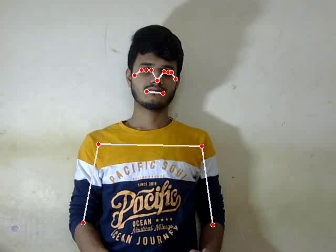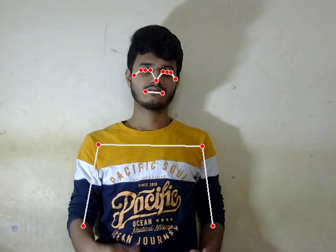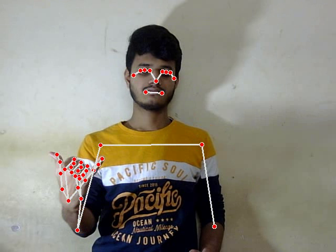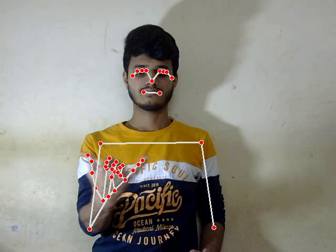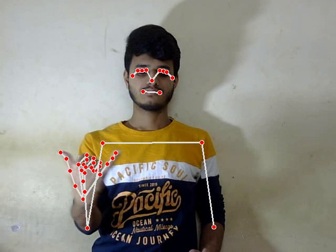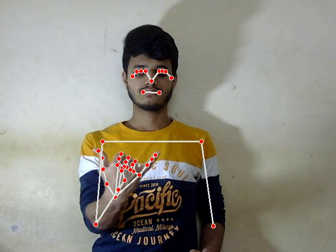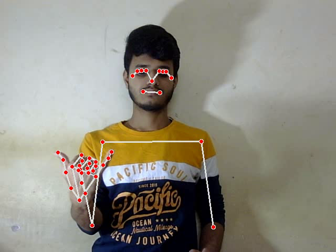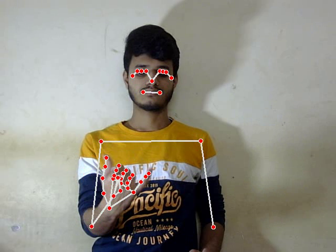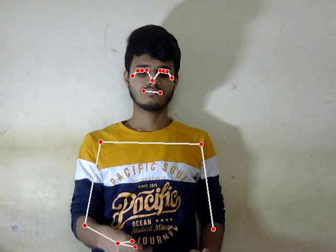same